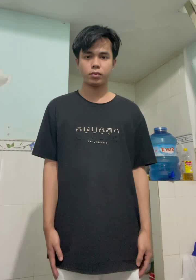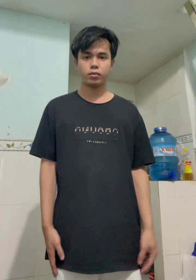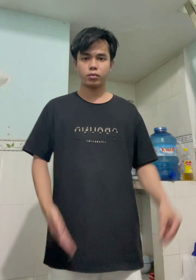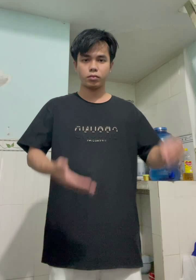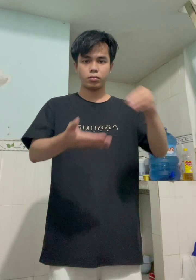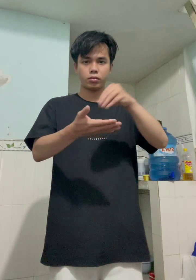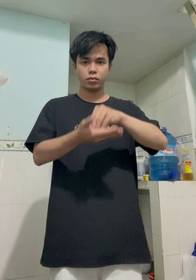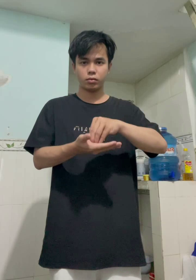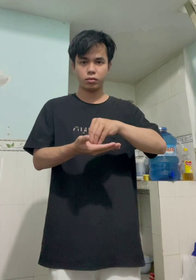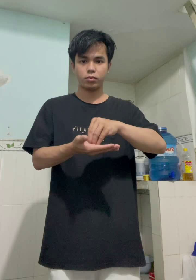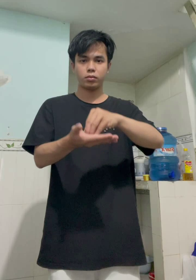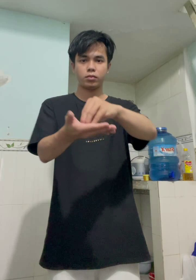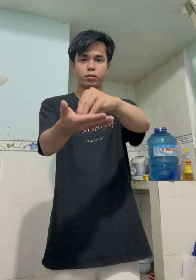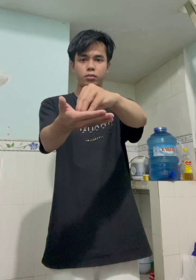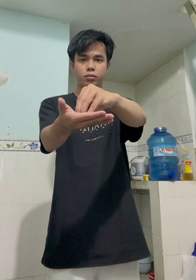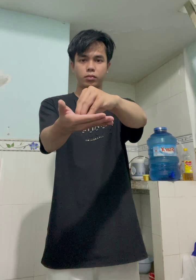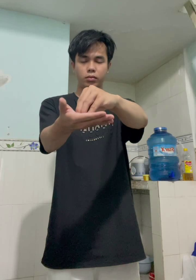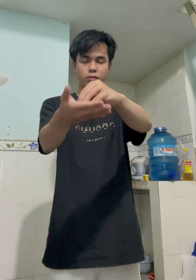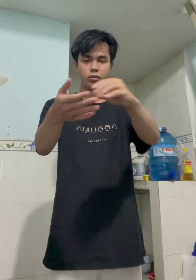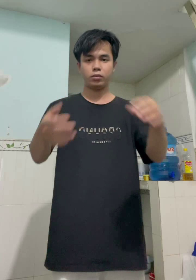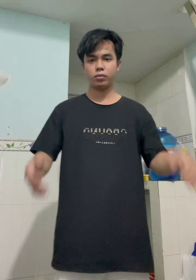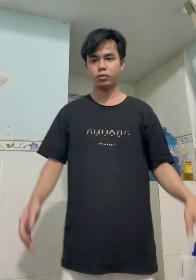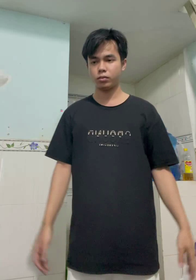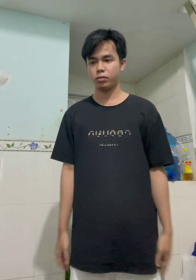san pham